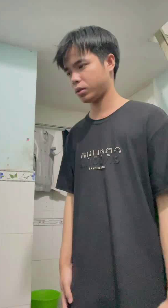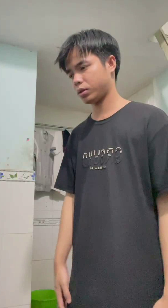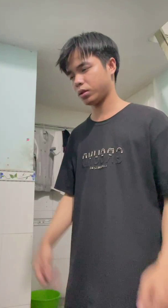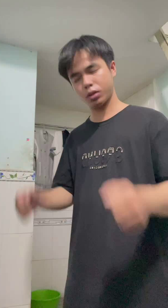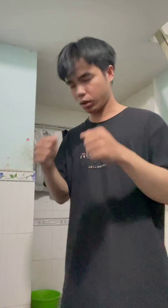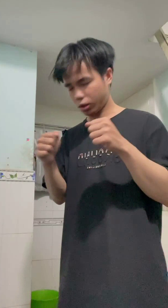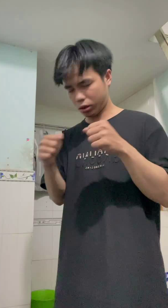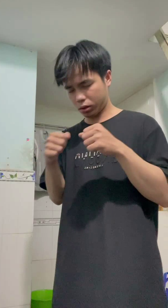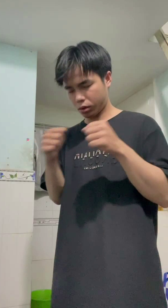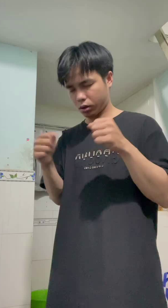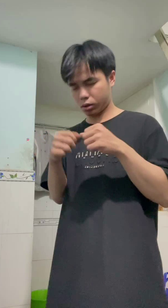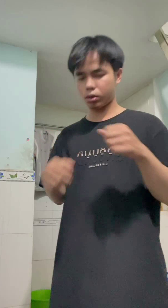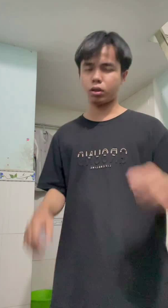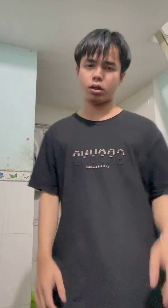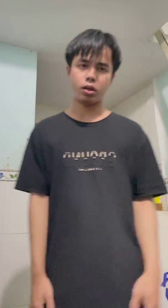lanh